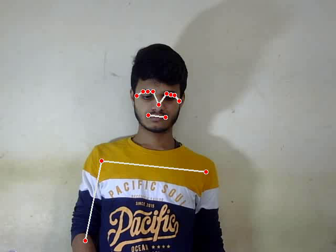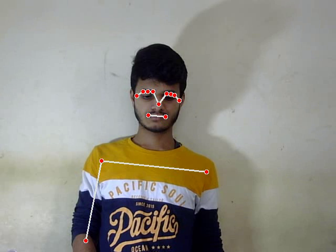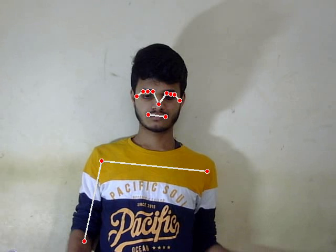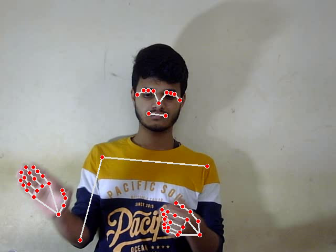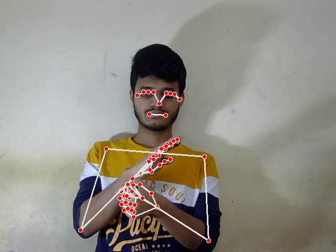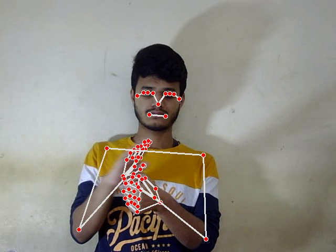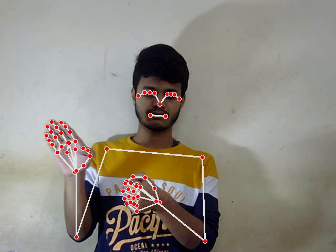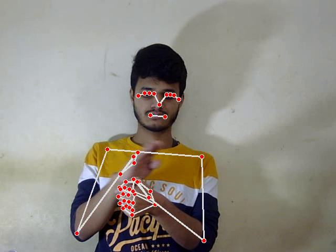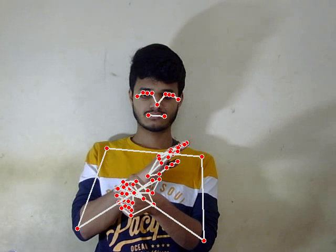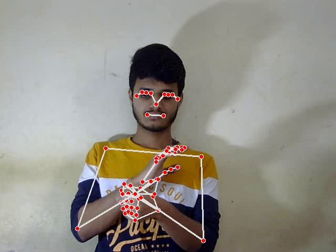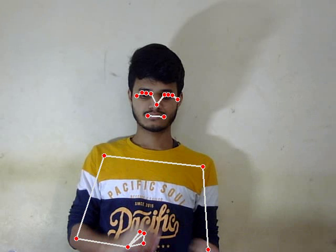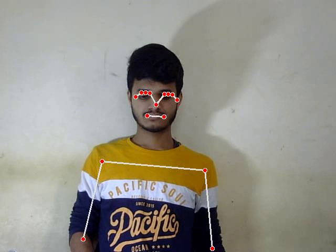busy